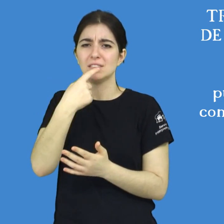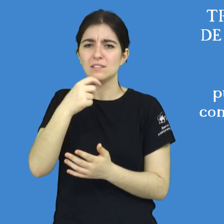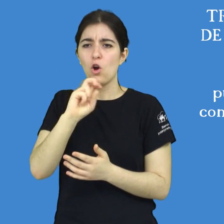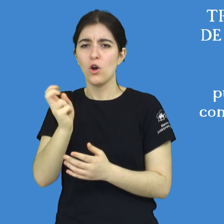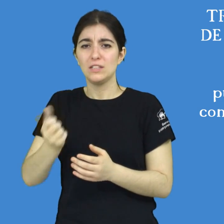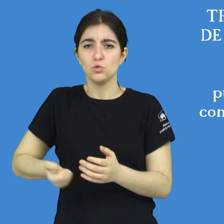otro